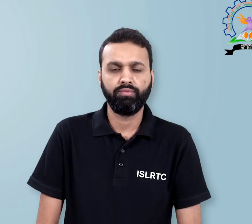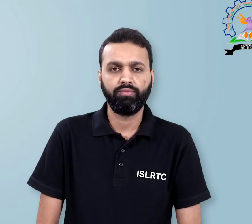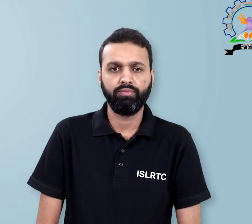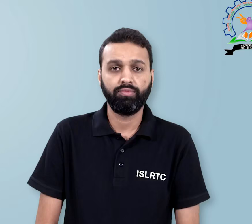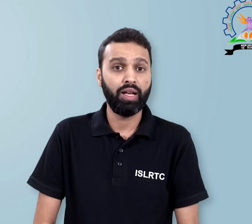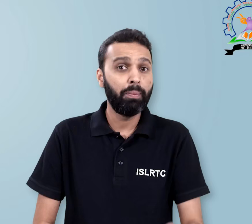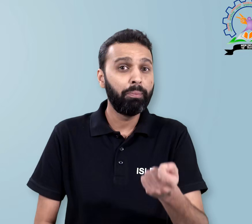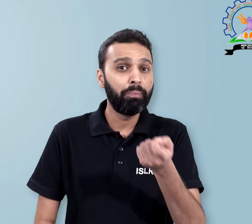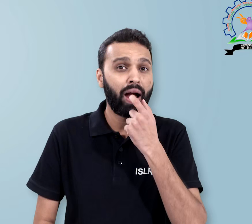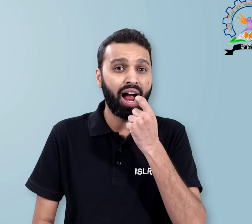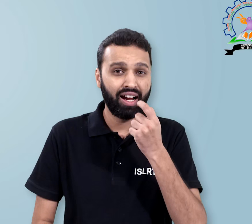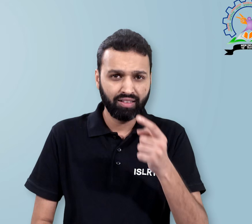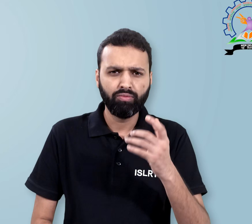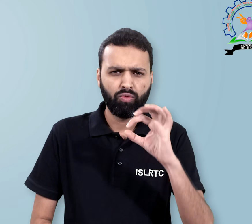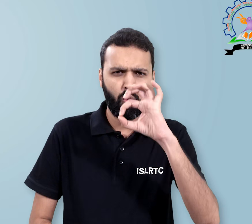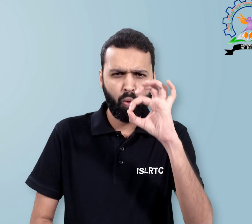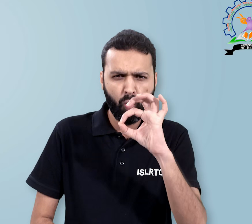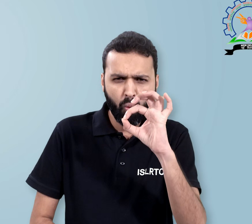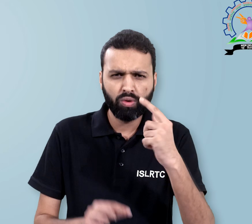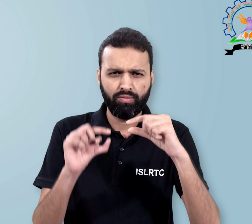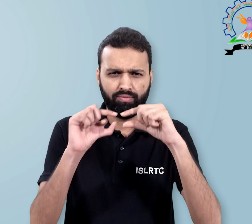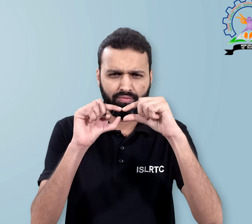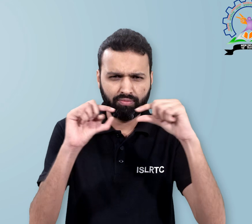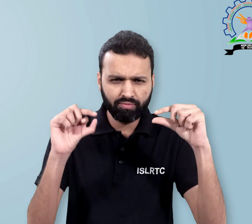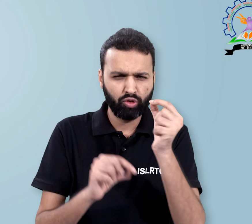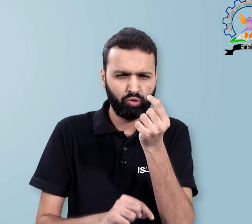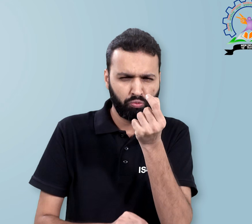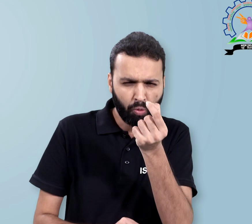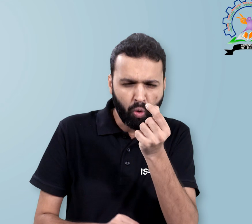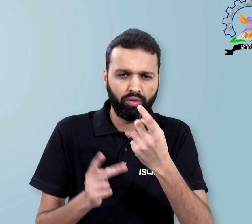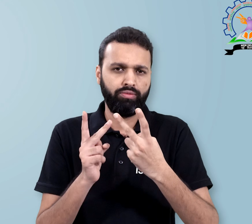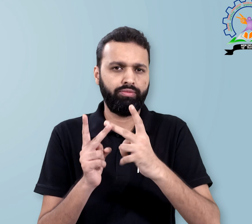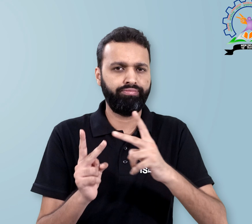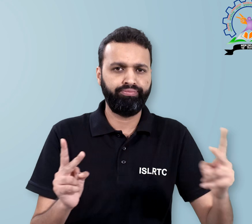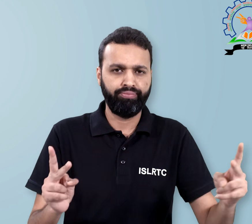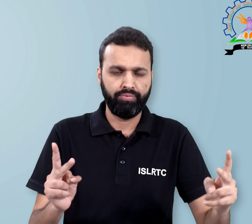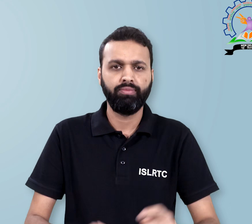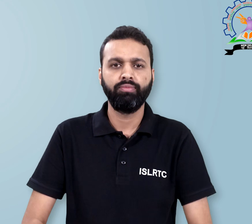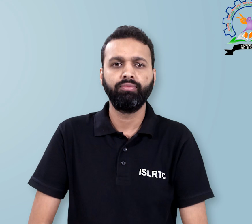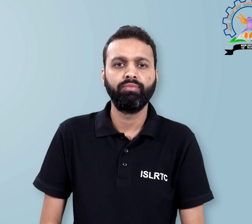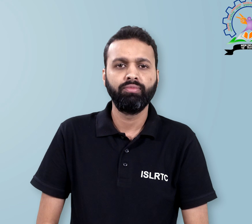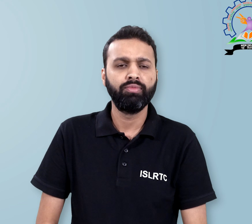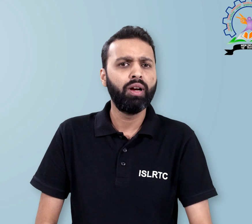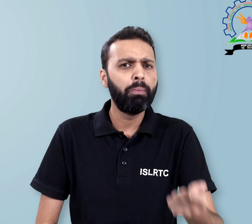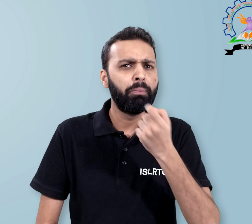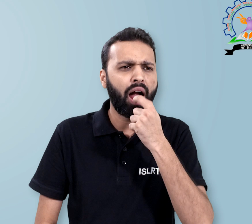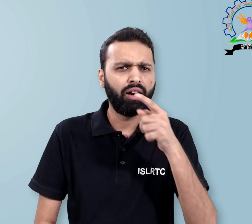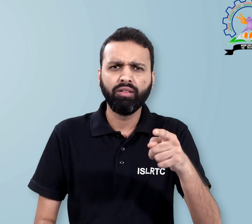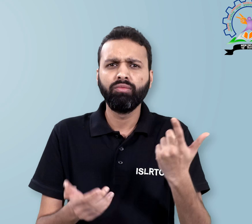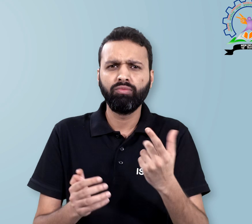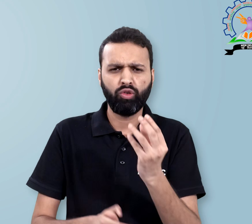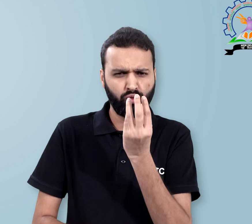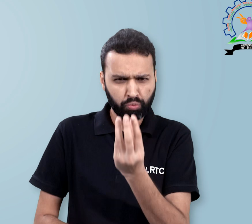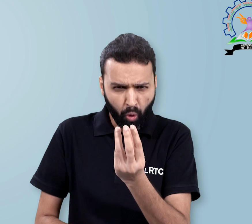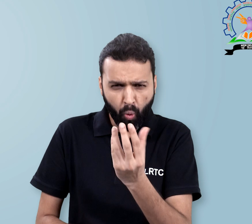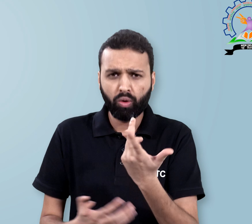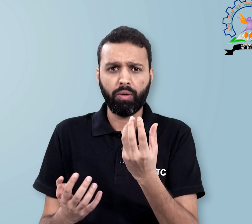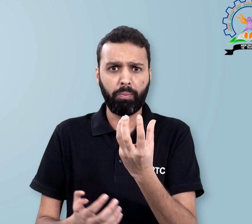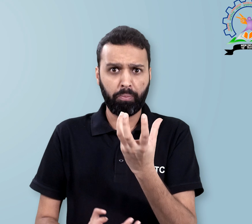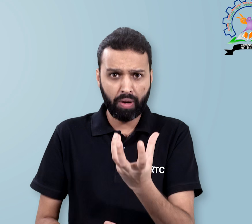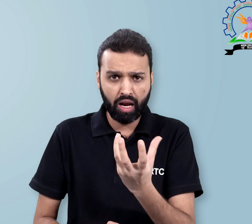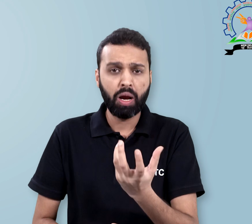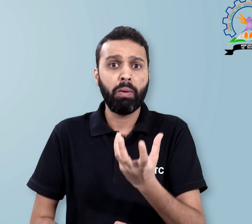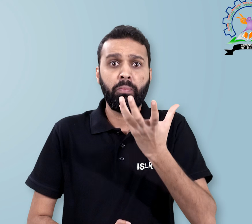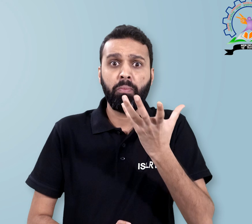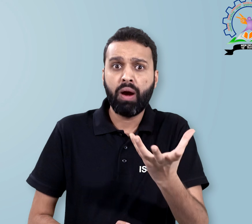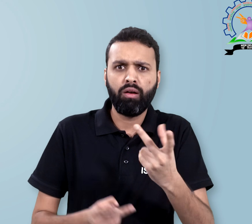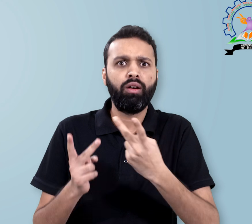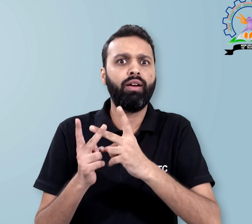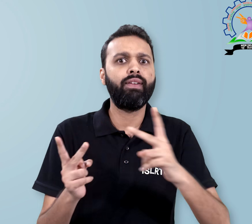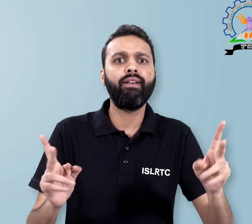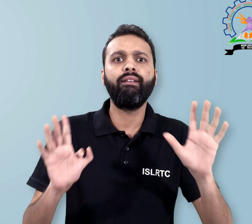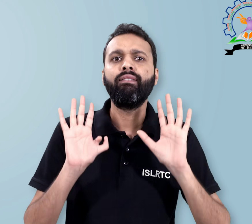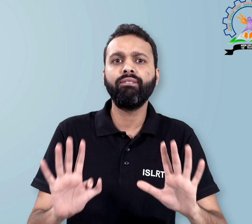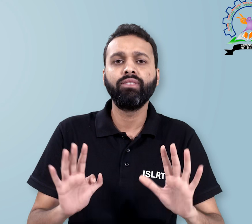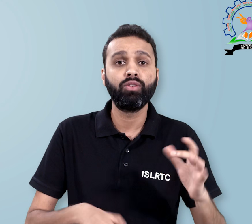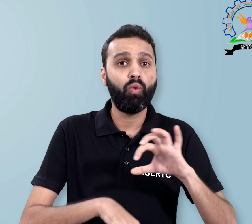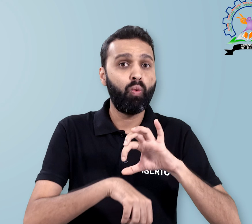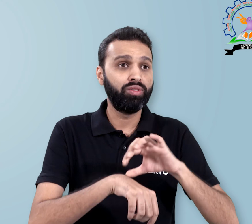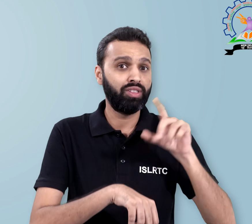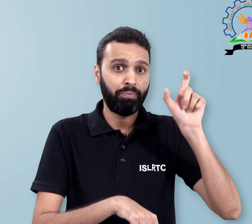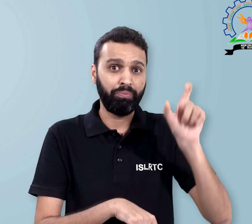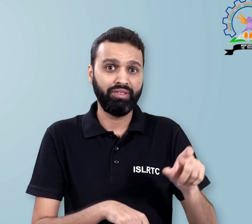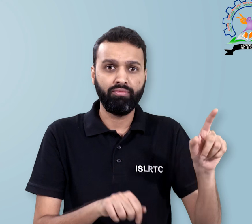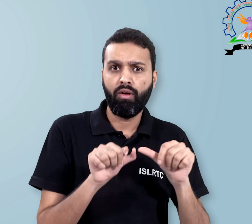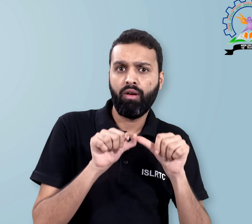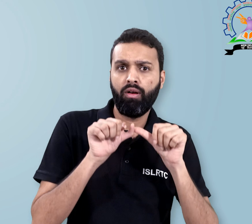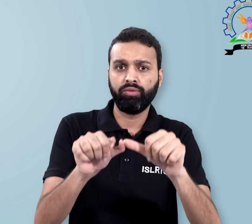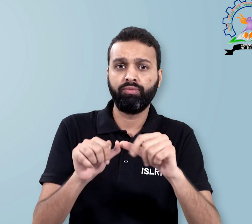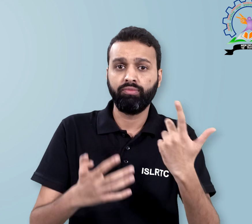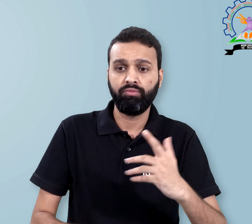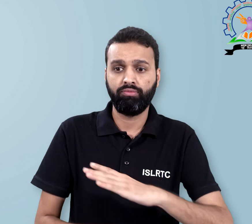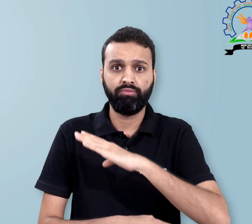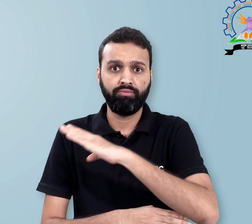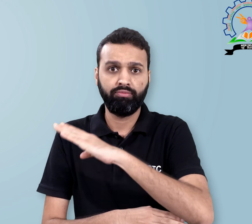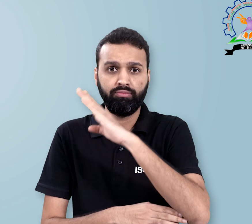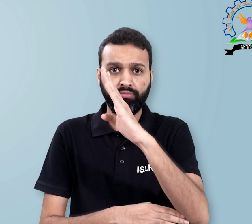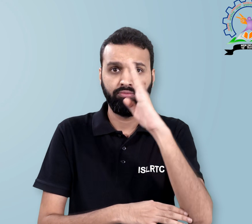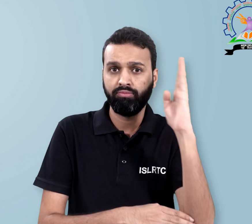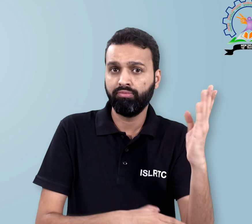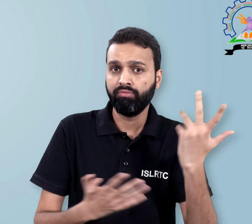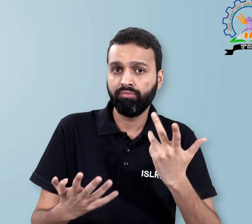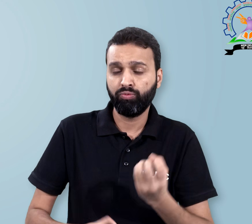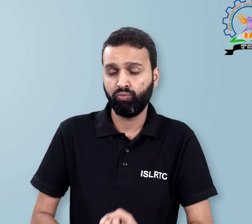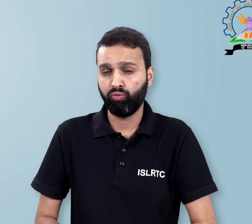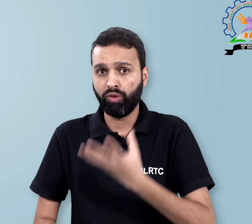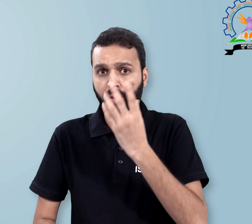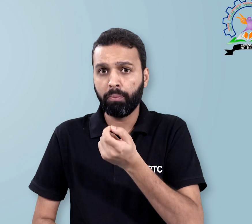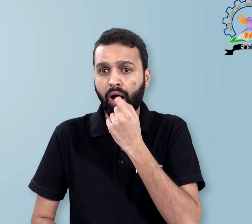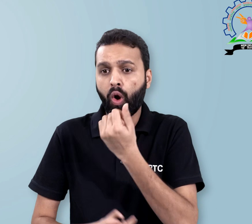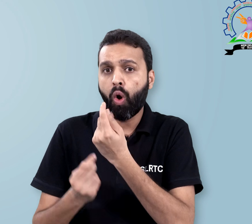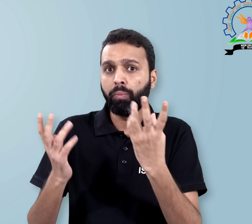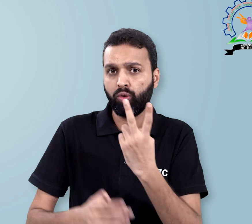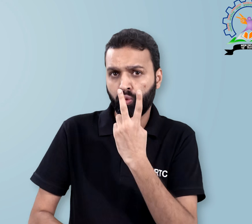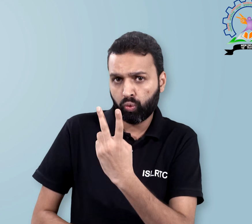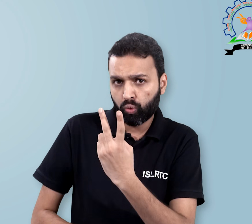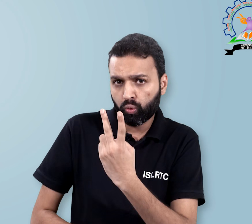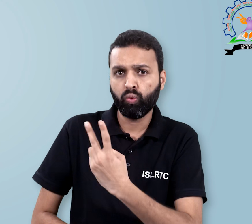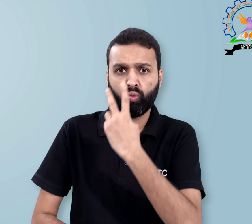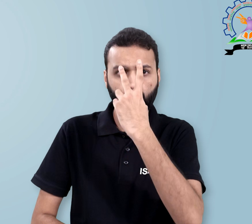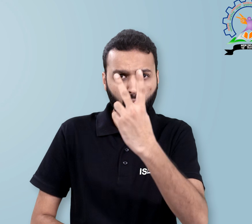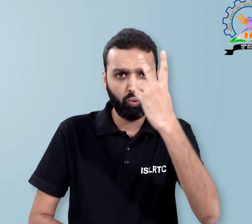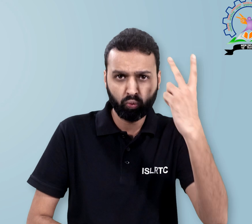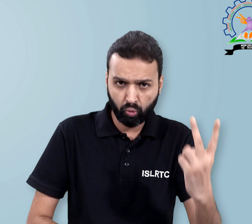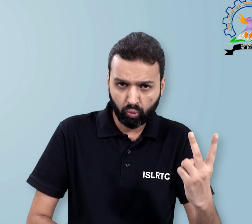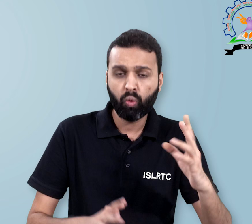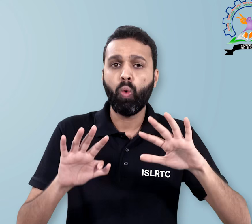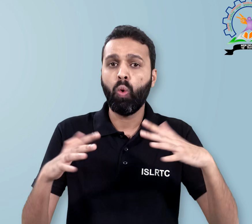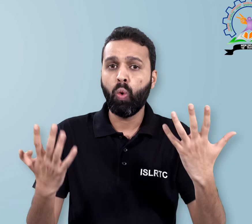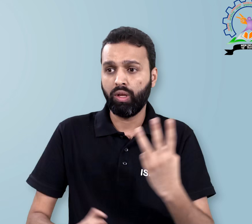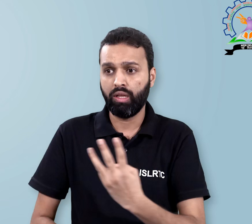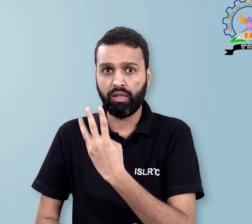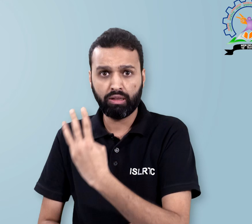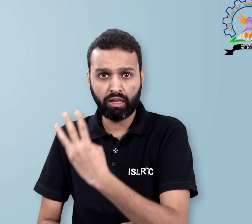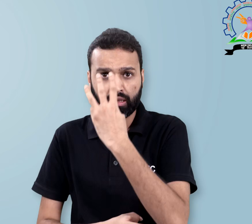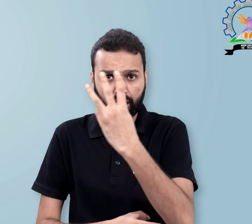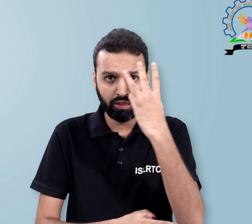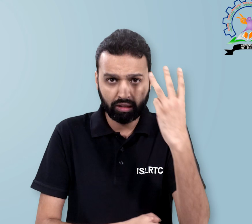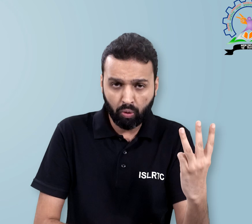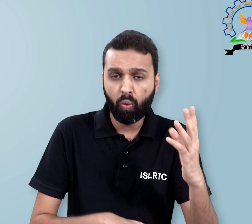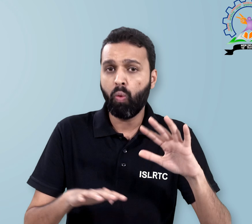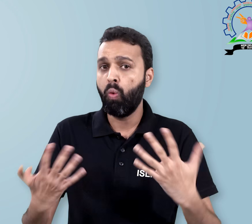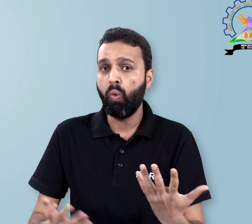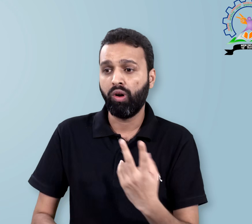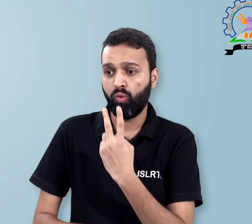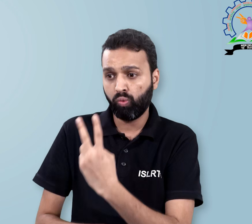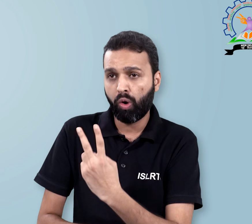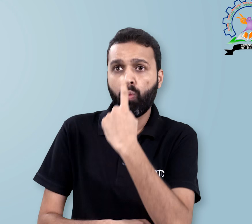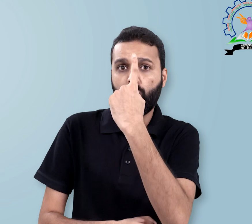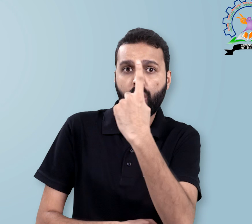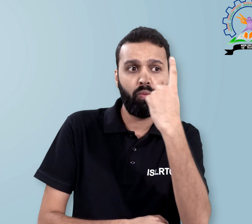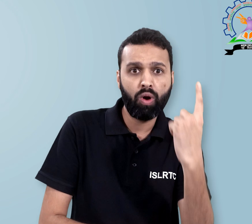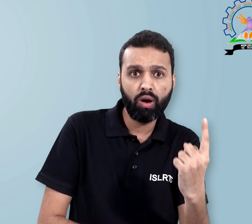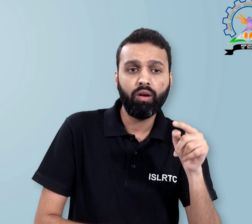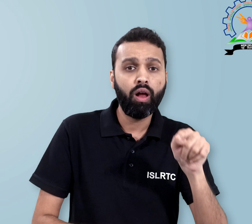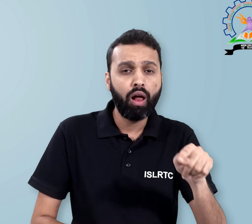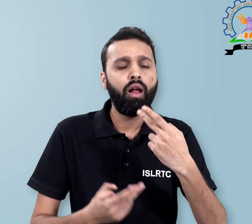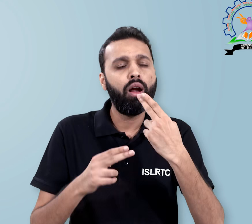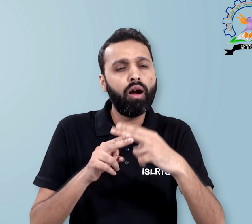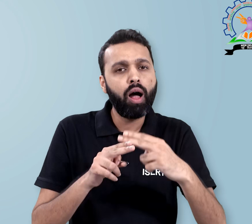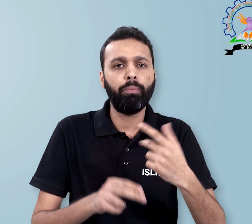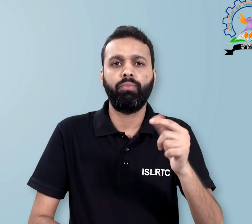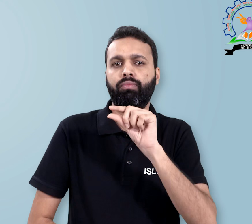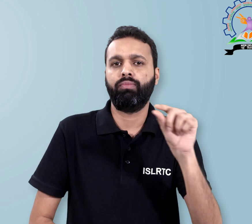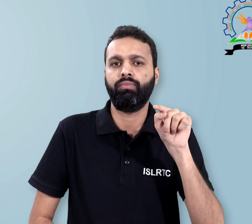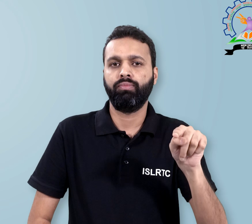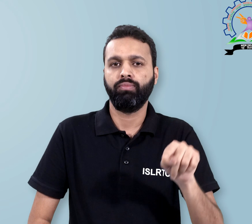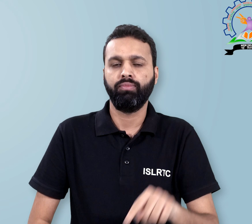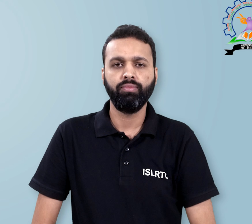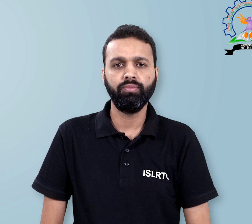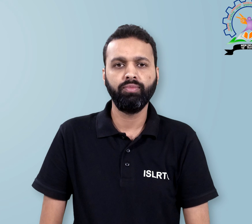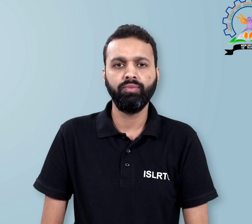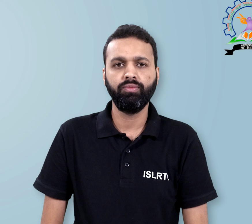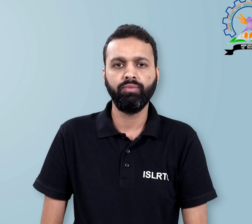Dose A dose is a quantity of medicine prescribed to be taken at one time. A doctor prescribes a dose of the medicine and the time to take the medicine to recover from an illness.